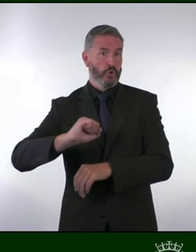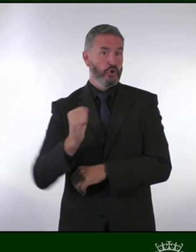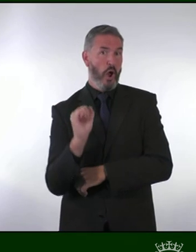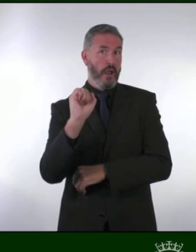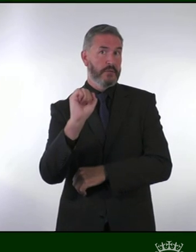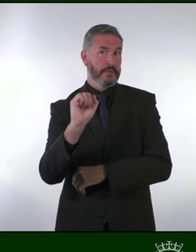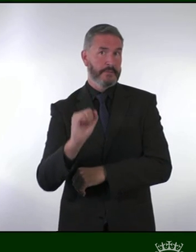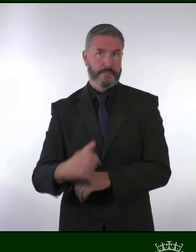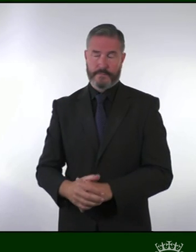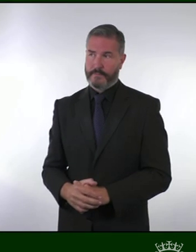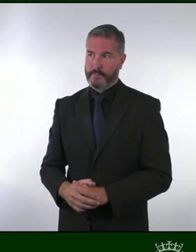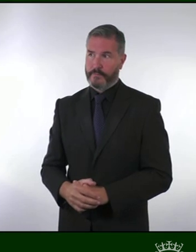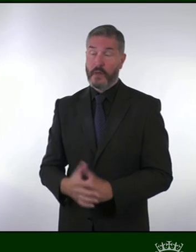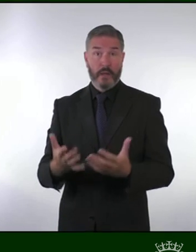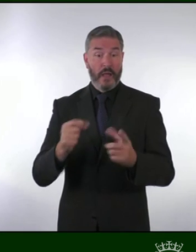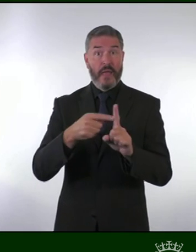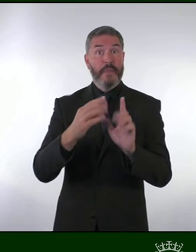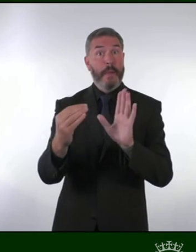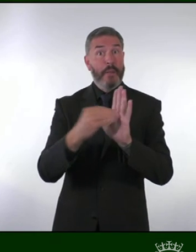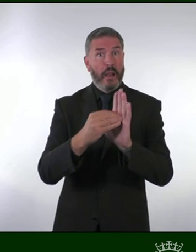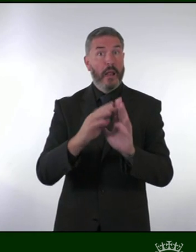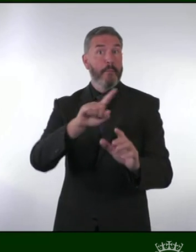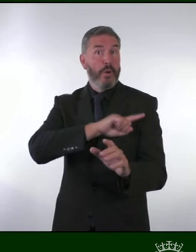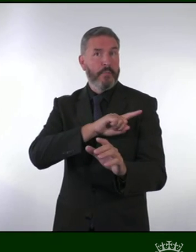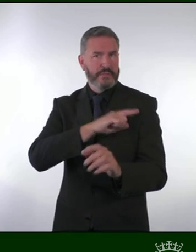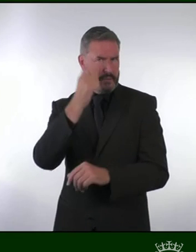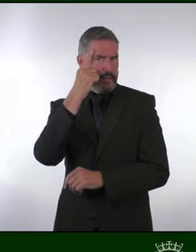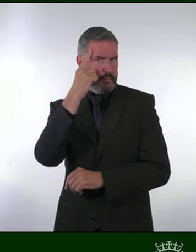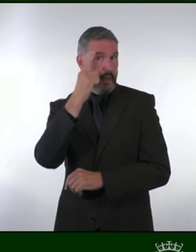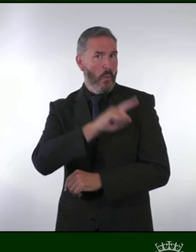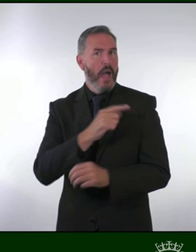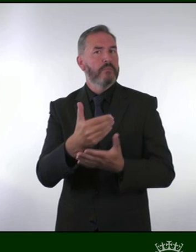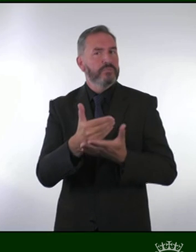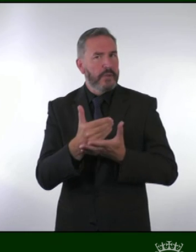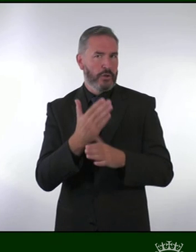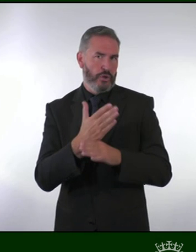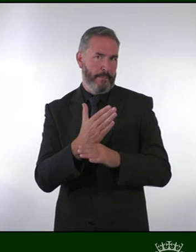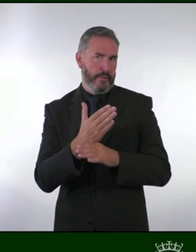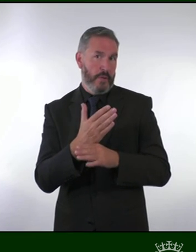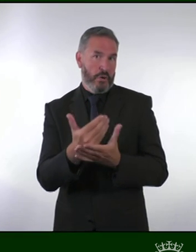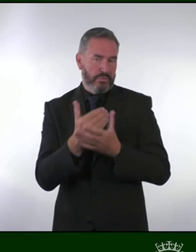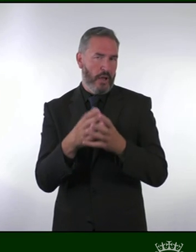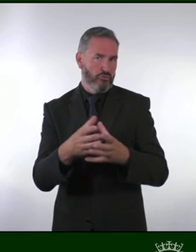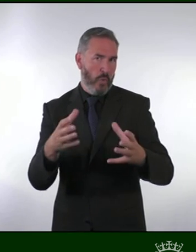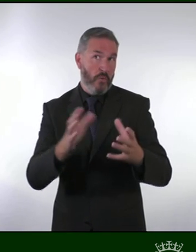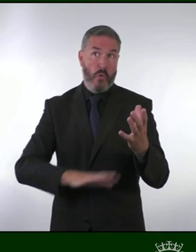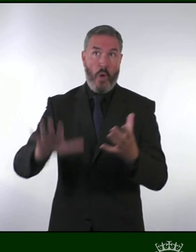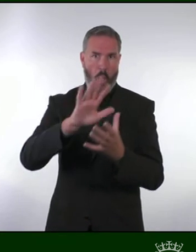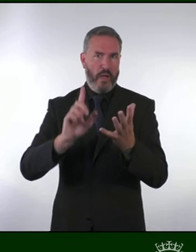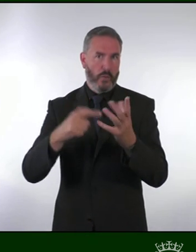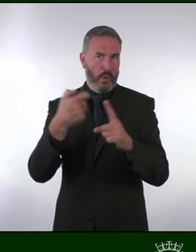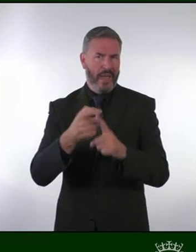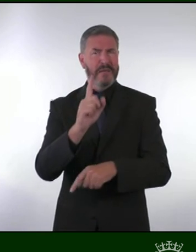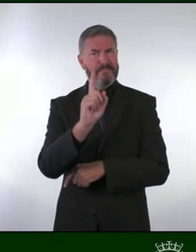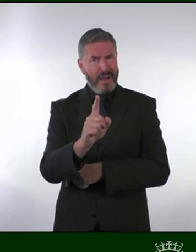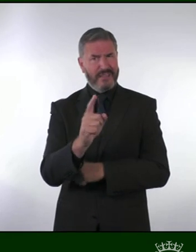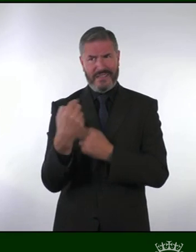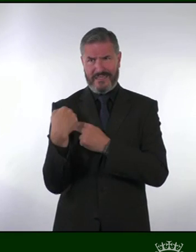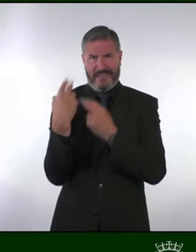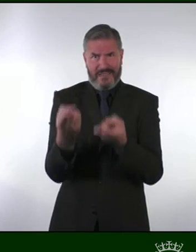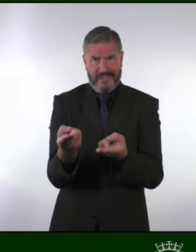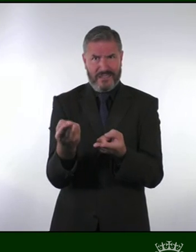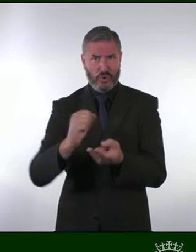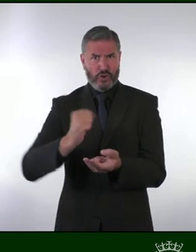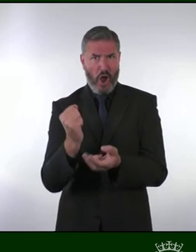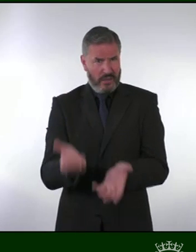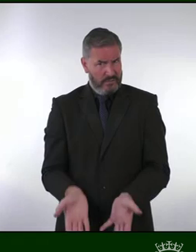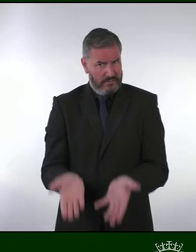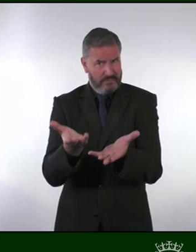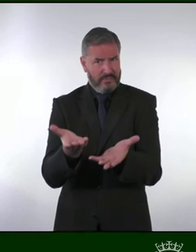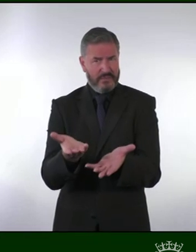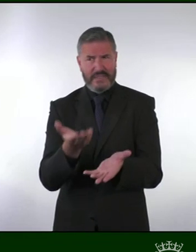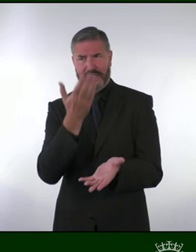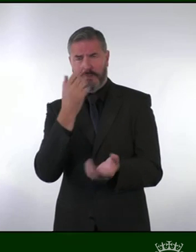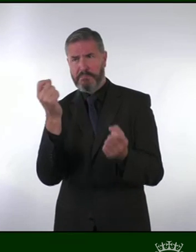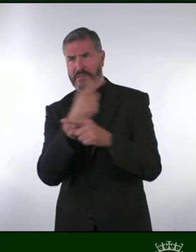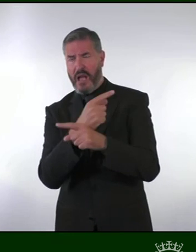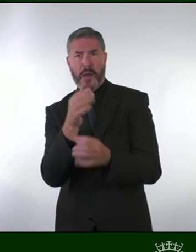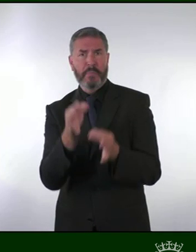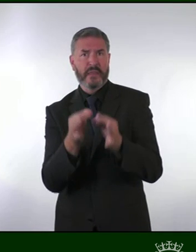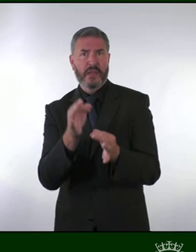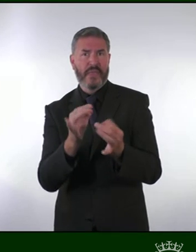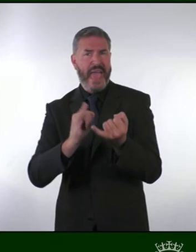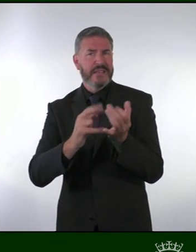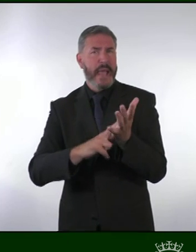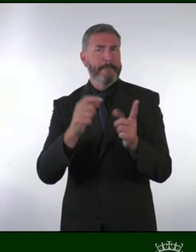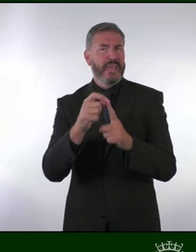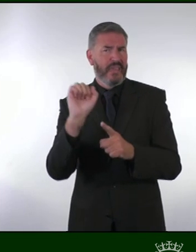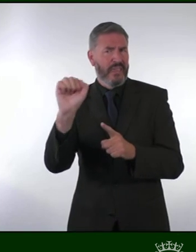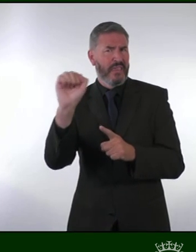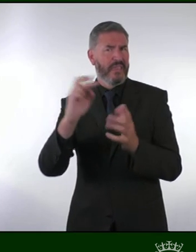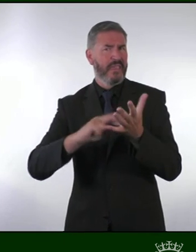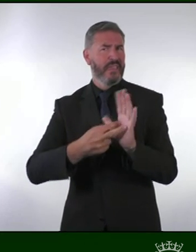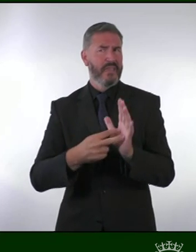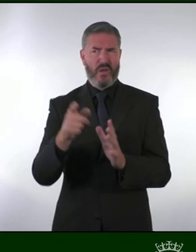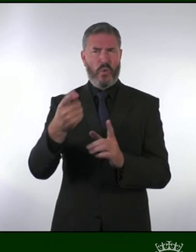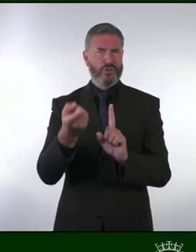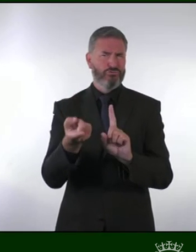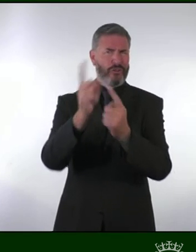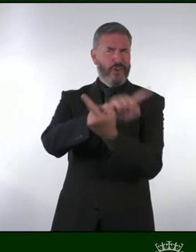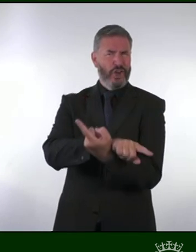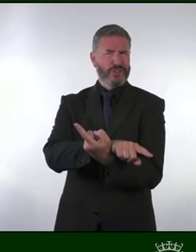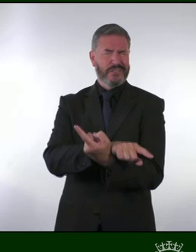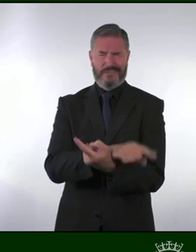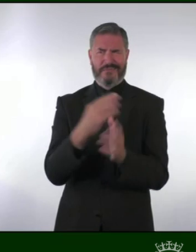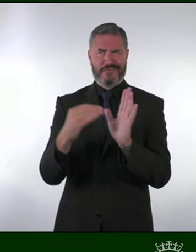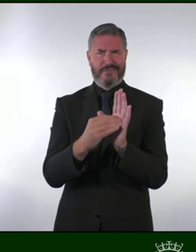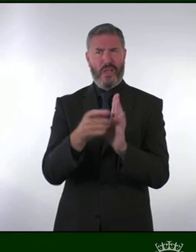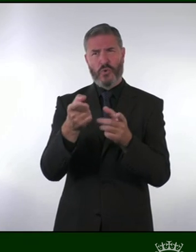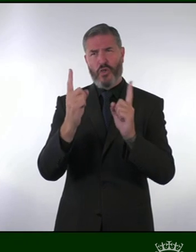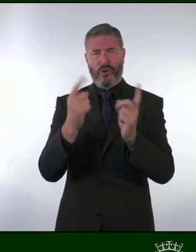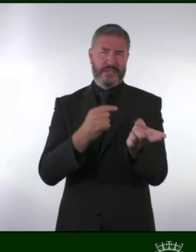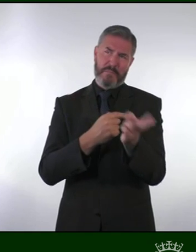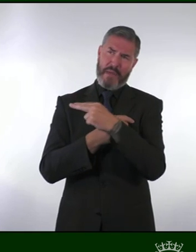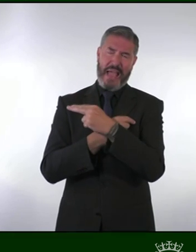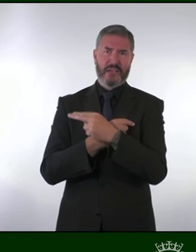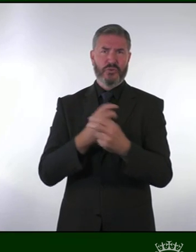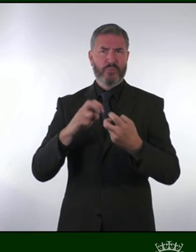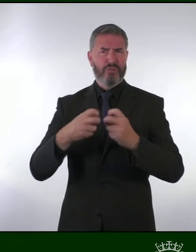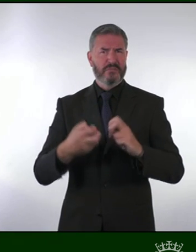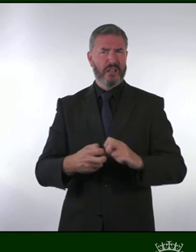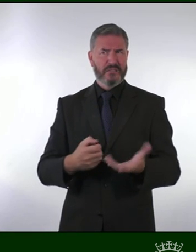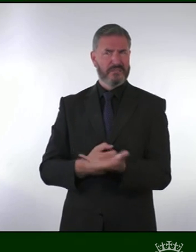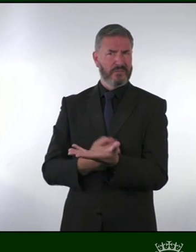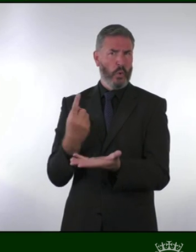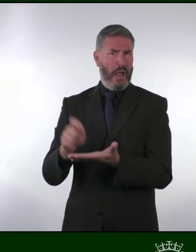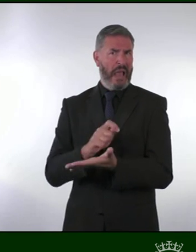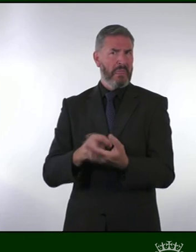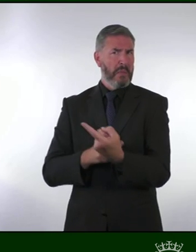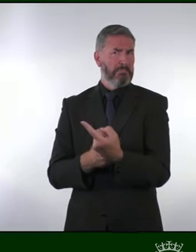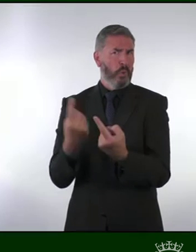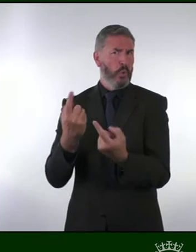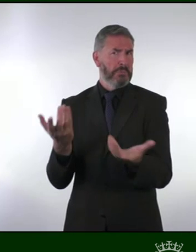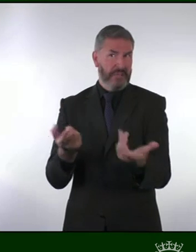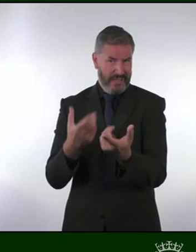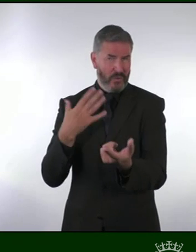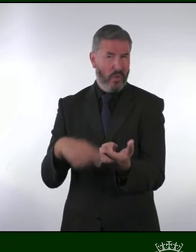It is quite incredible. Of course, its purpose is very sensible, which is to protect jobs and growth throughout the entire UK, but just on a political level it seems bizarre that the Scottish nationalist party actually wants to reverse that process and hand those powers back to unelected and unaccountable bureaucrats in Brussels.